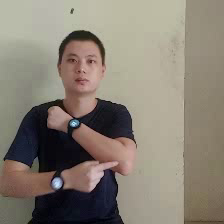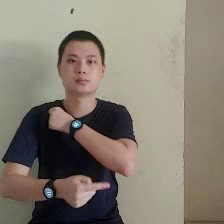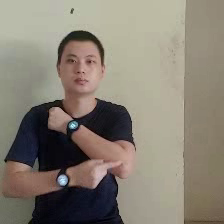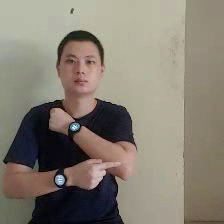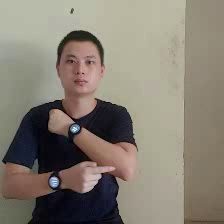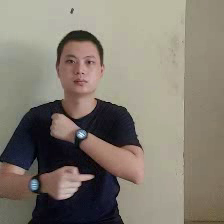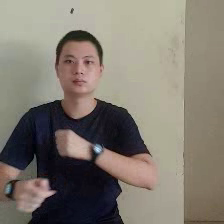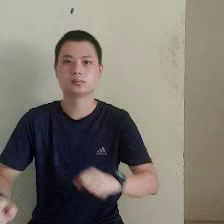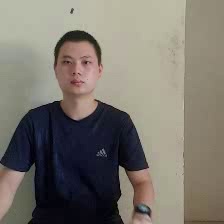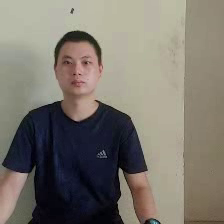Cám dỗ